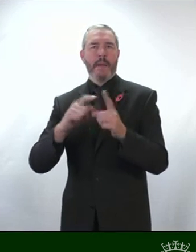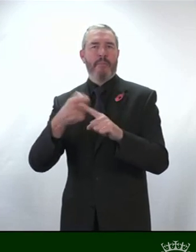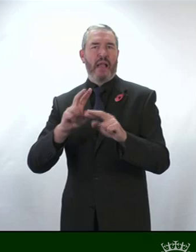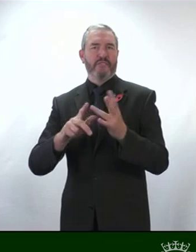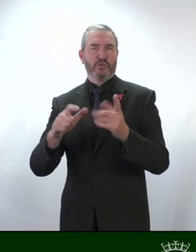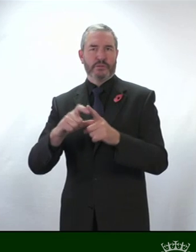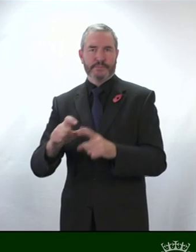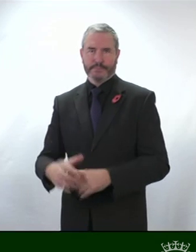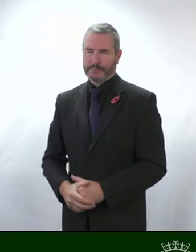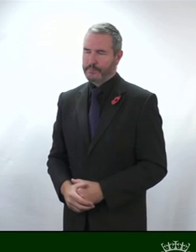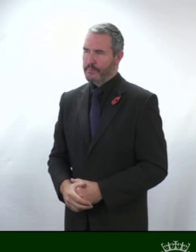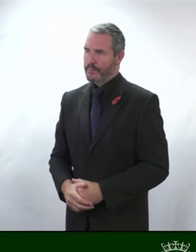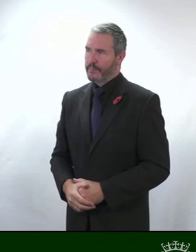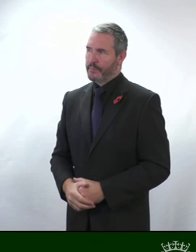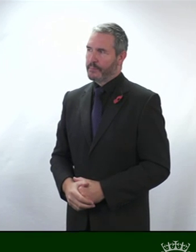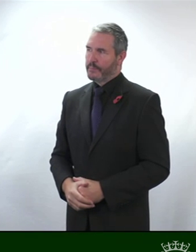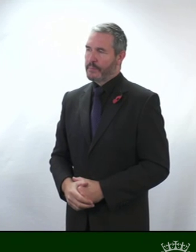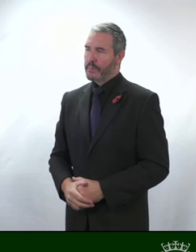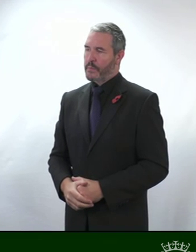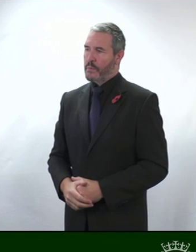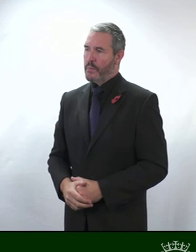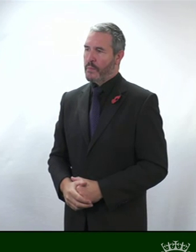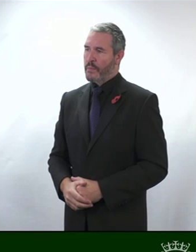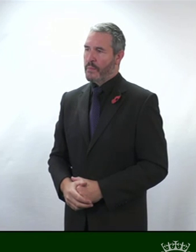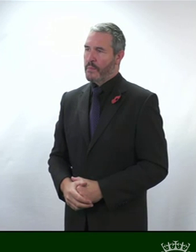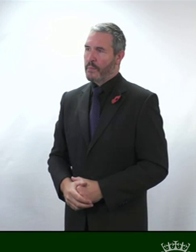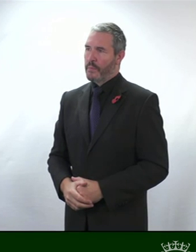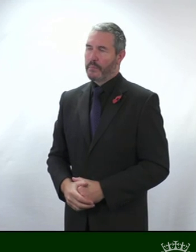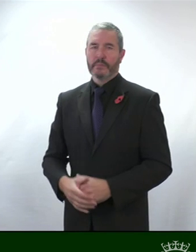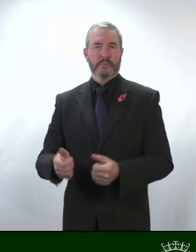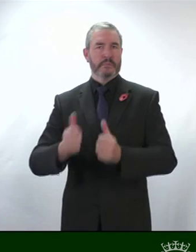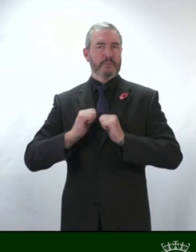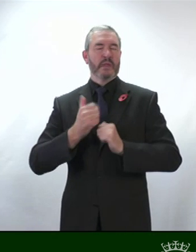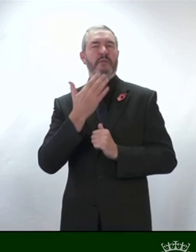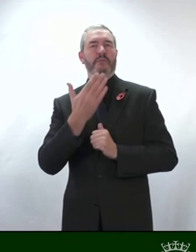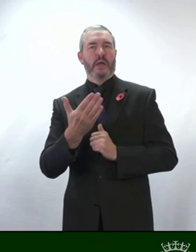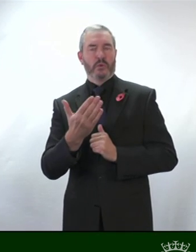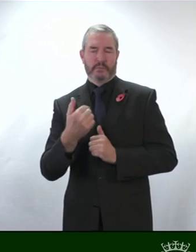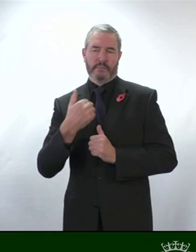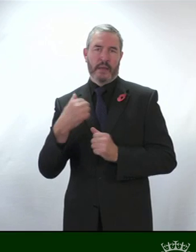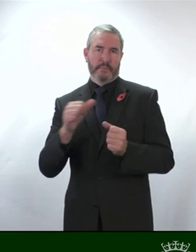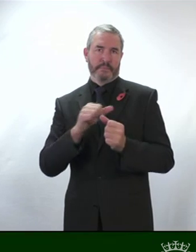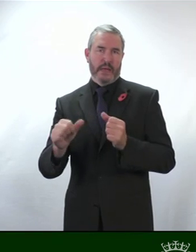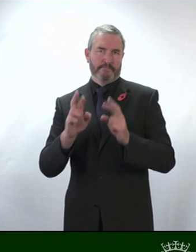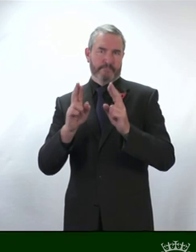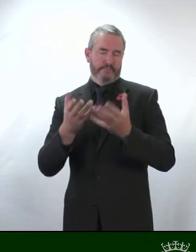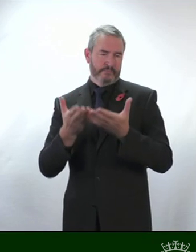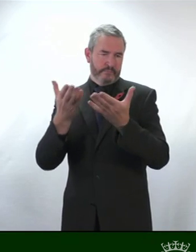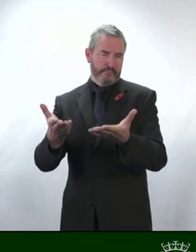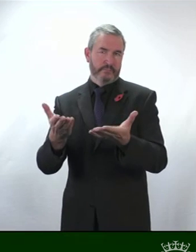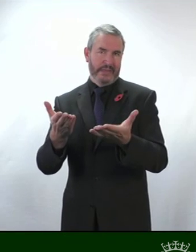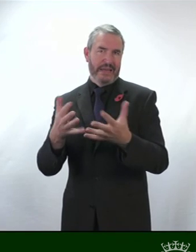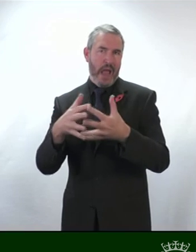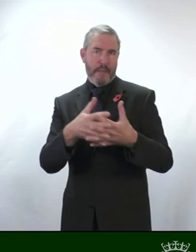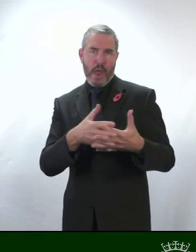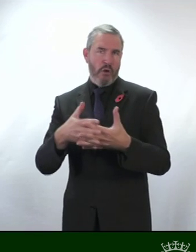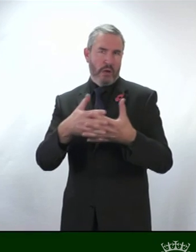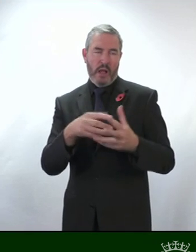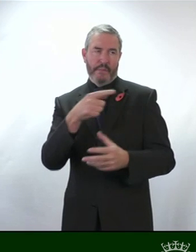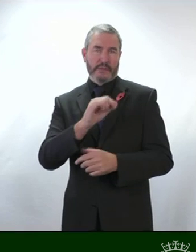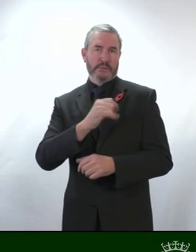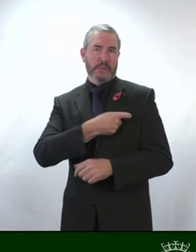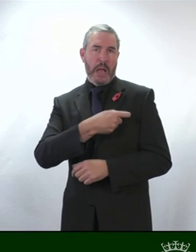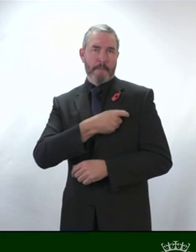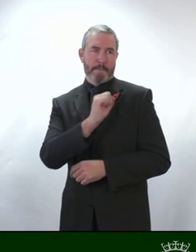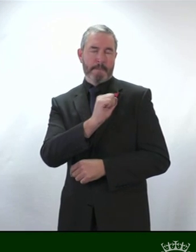Let me take this opportunity to send my best wishes to our friends in the US during this anxious time.